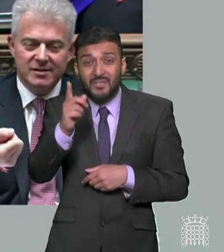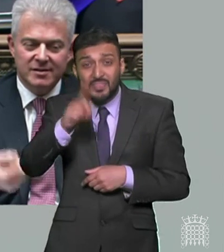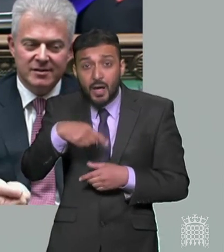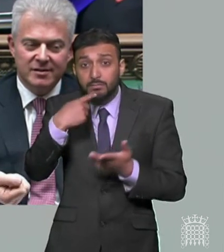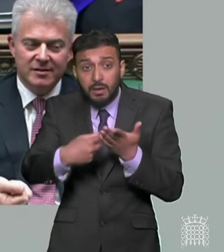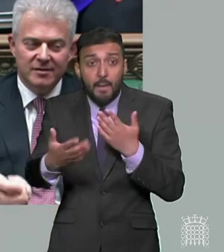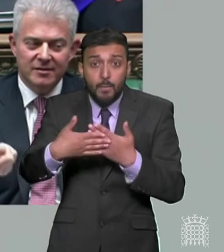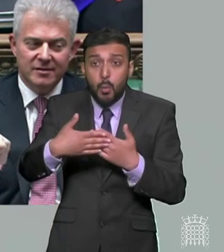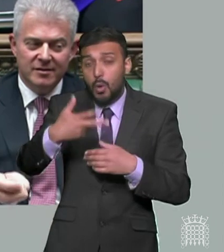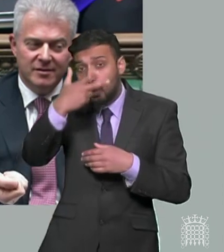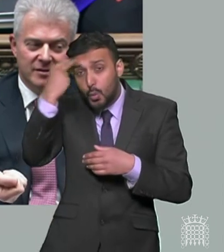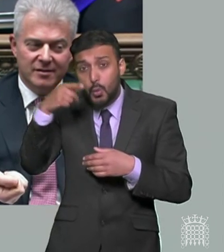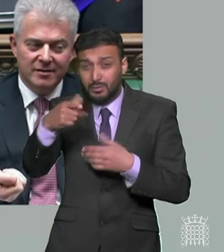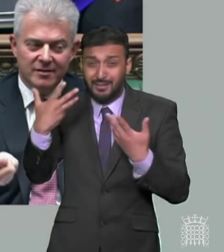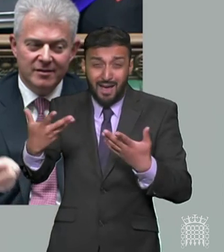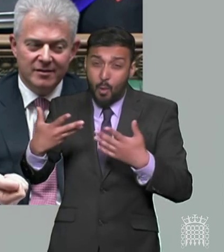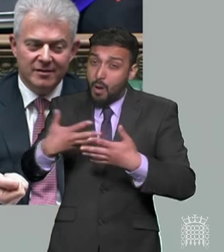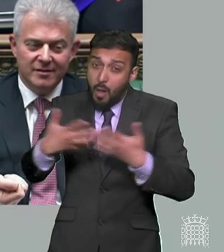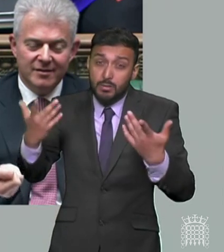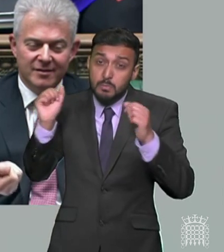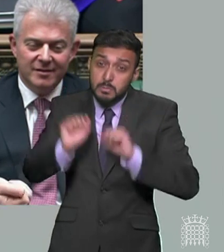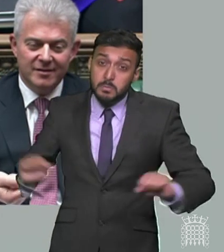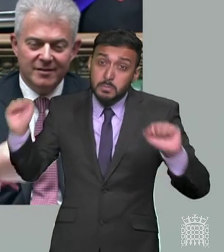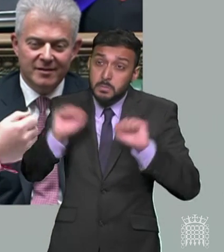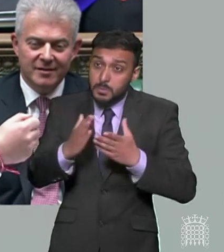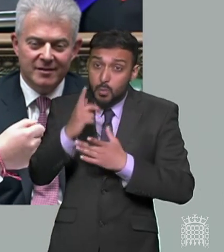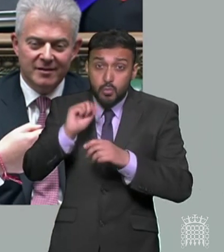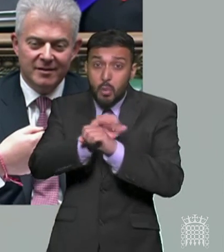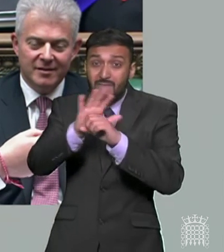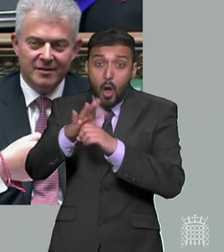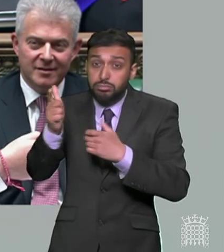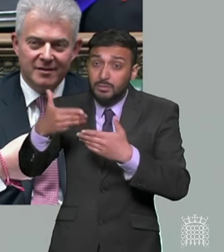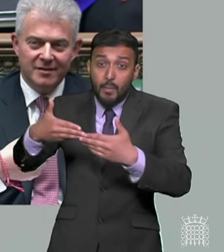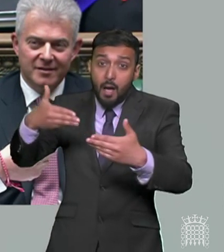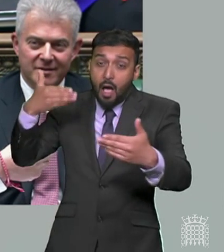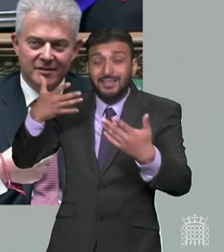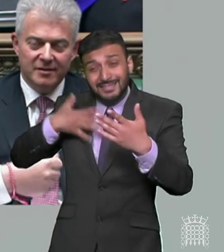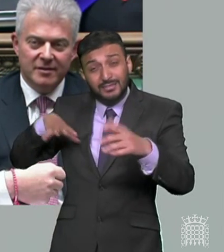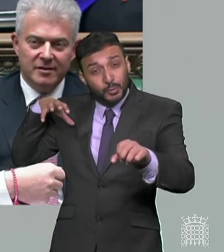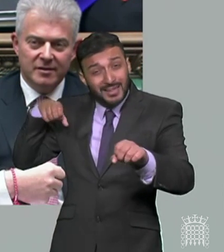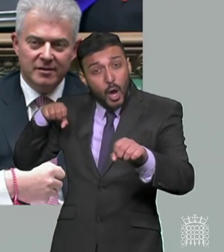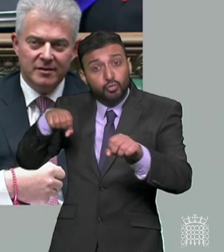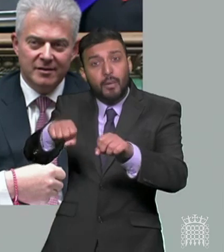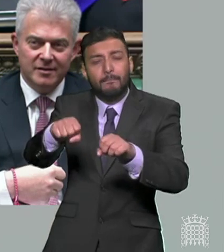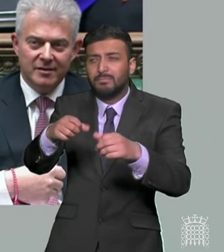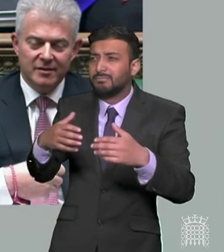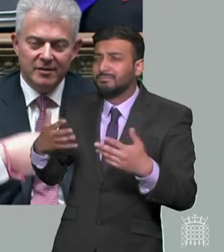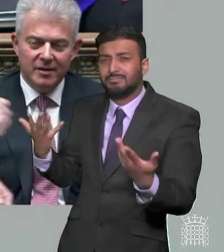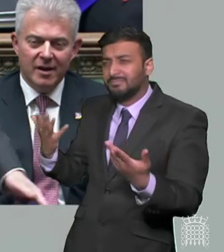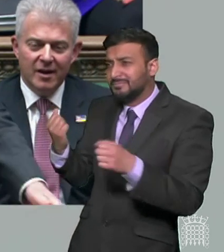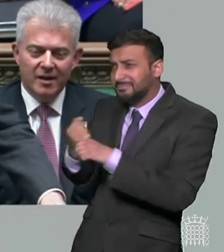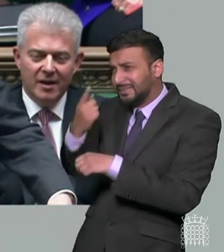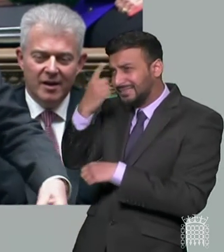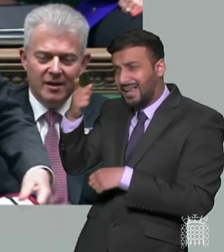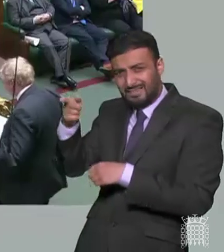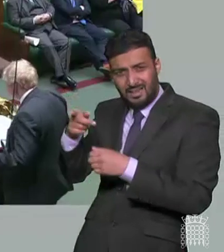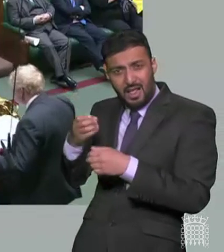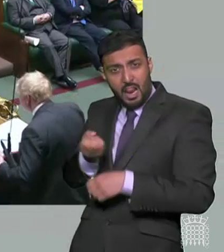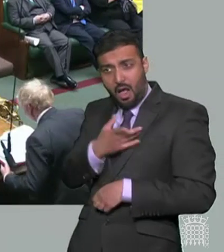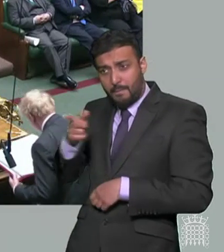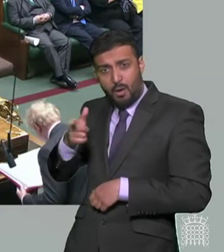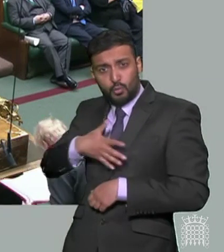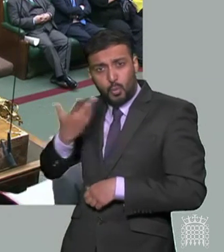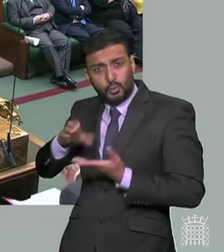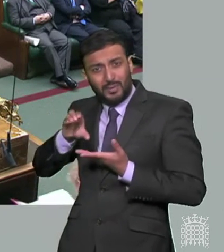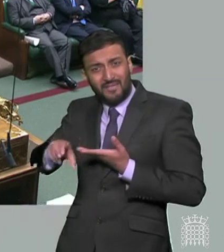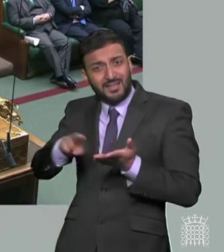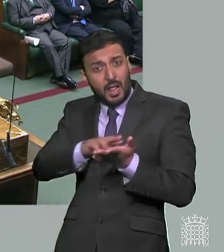How tragic, how pitiful that the party of Bevan should now be opposed to that investment in the NHS.